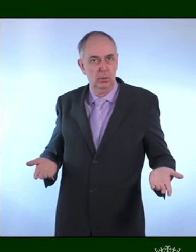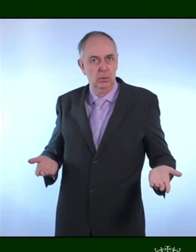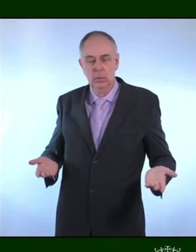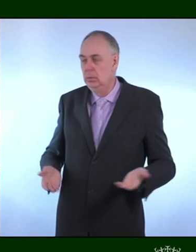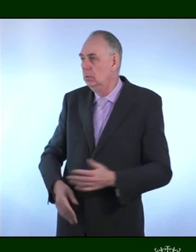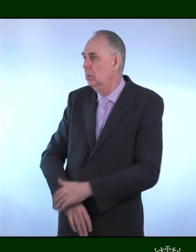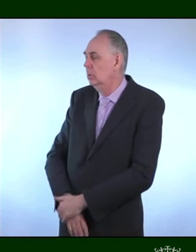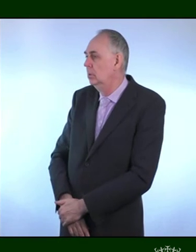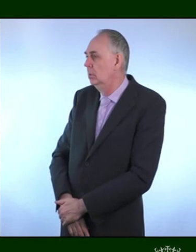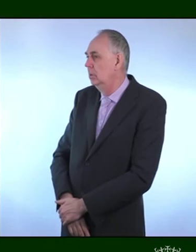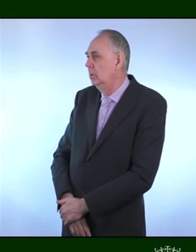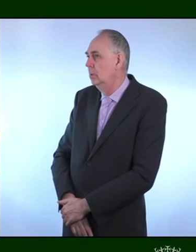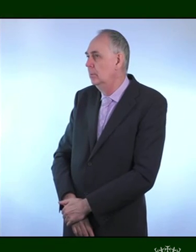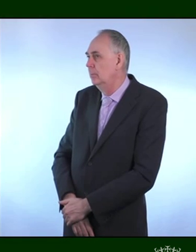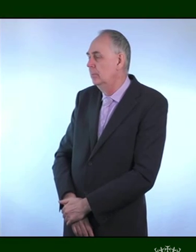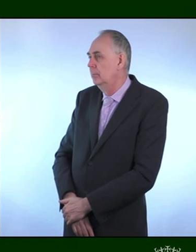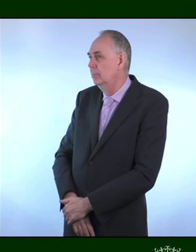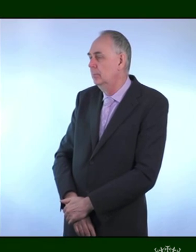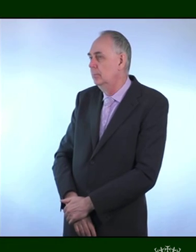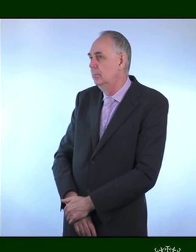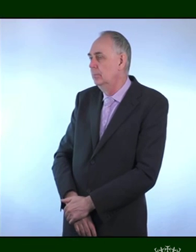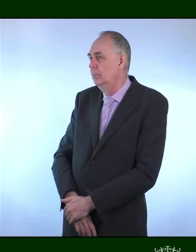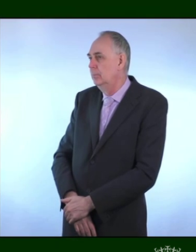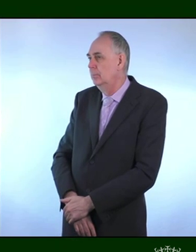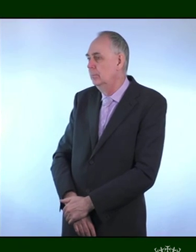My honourable Friend is absolutely right.